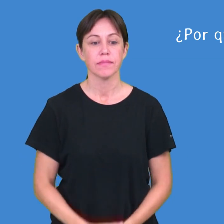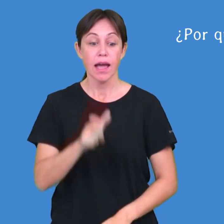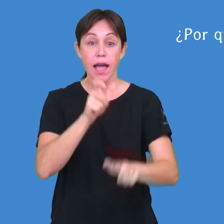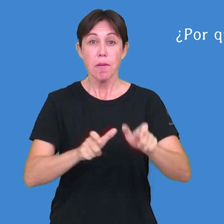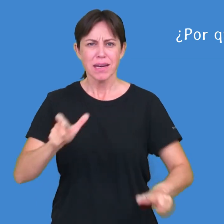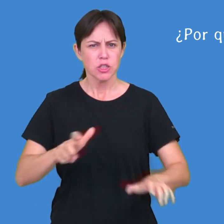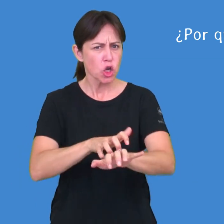persona